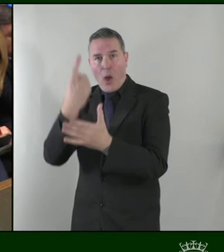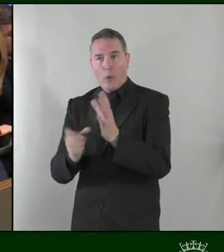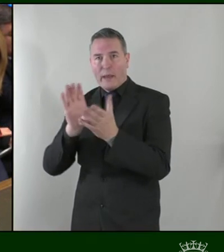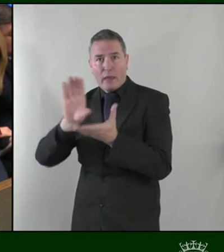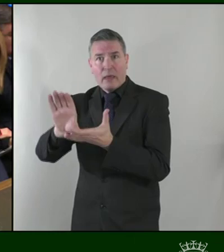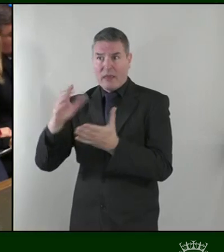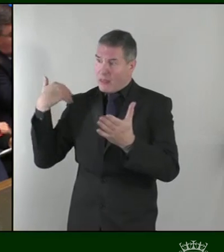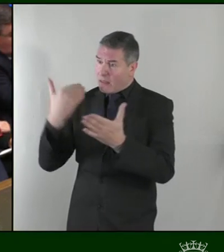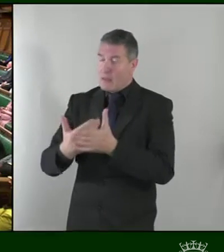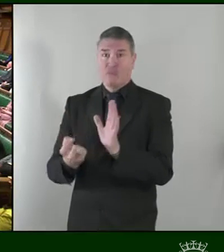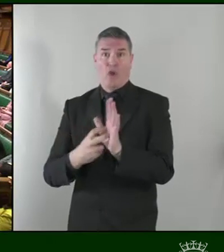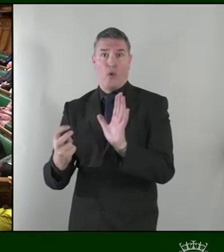That is a record sum.